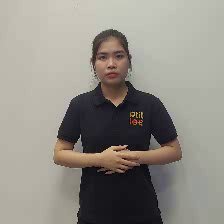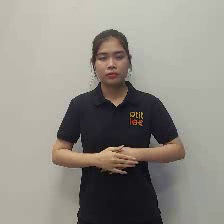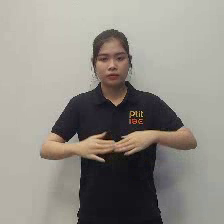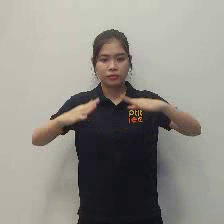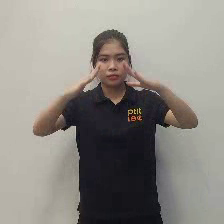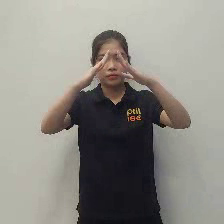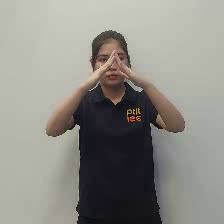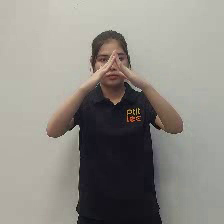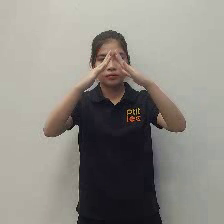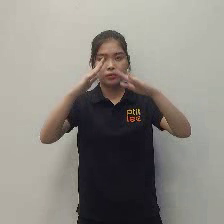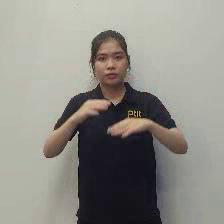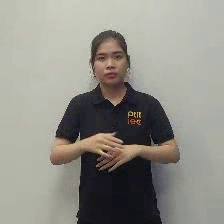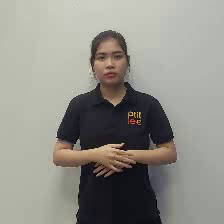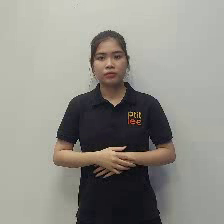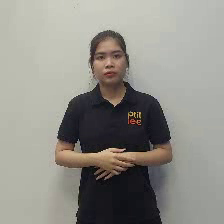Nhà